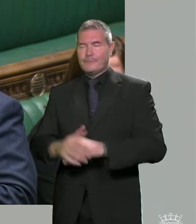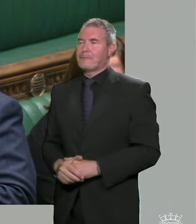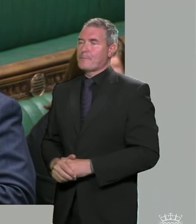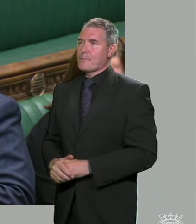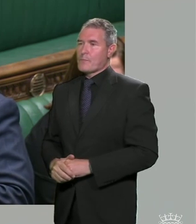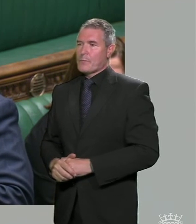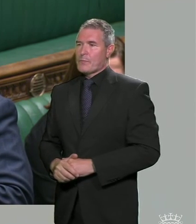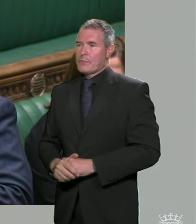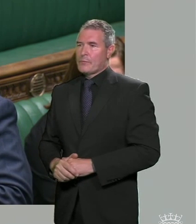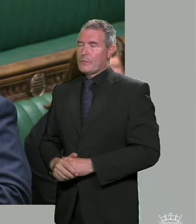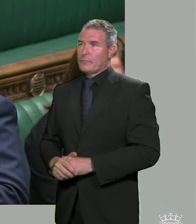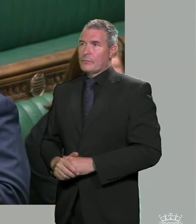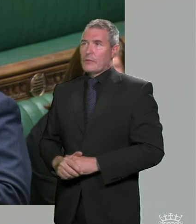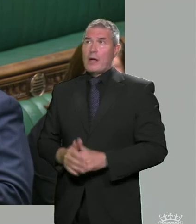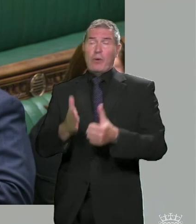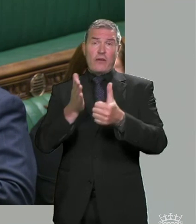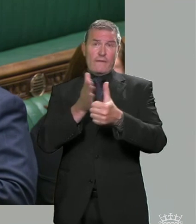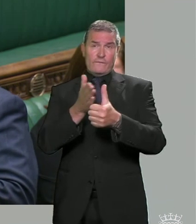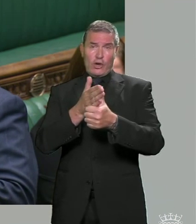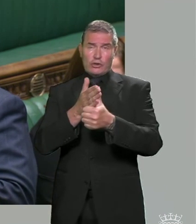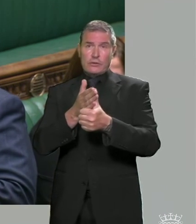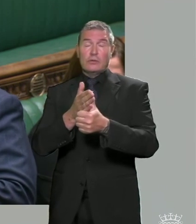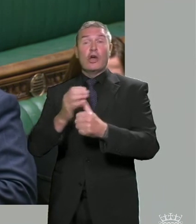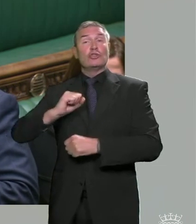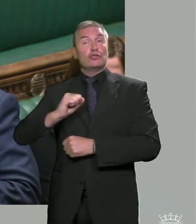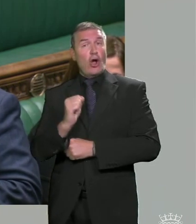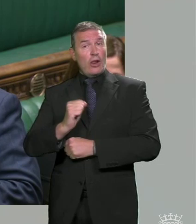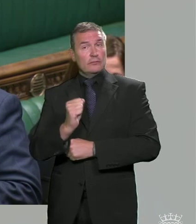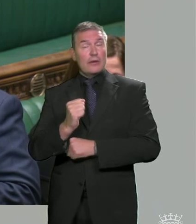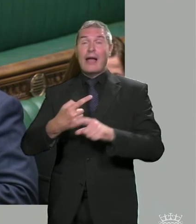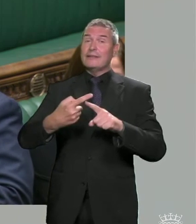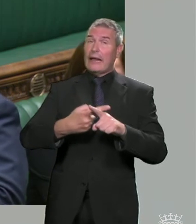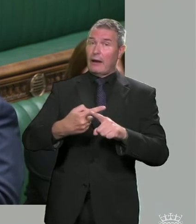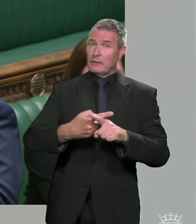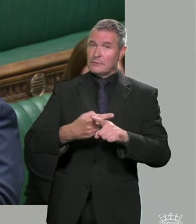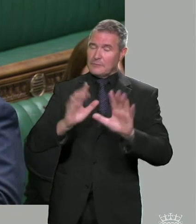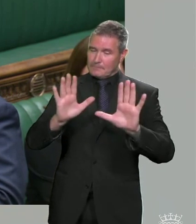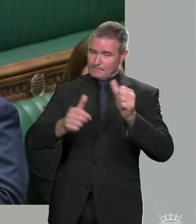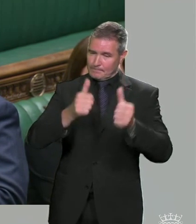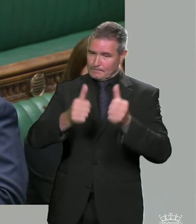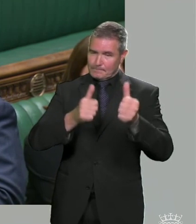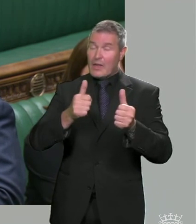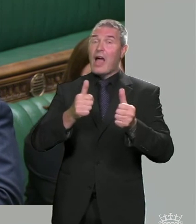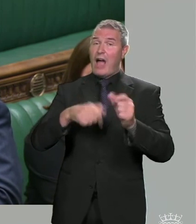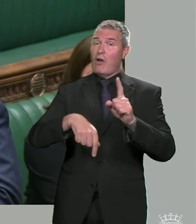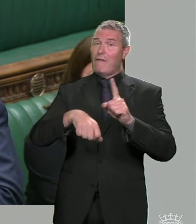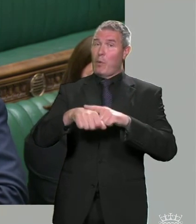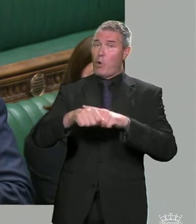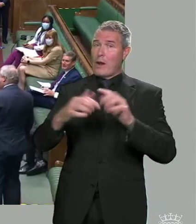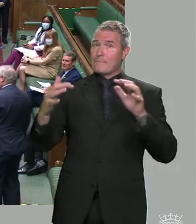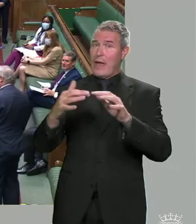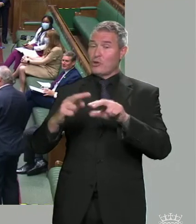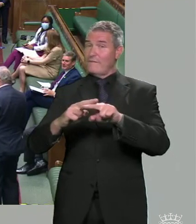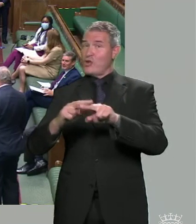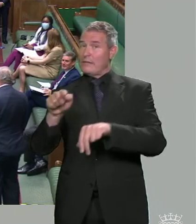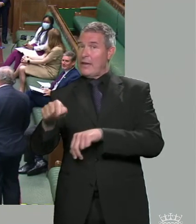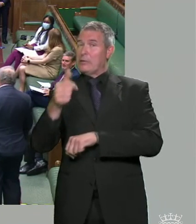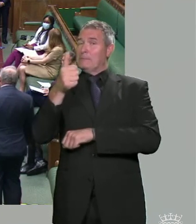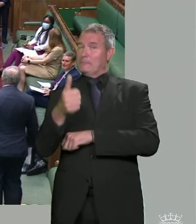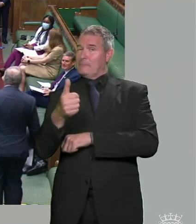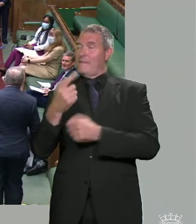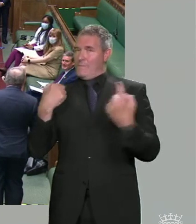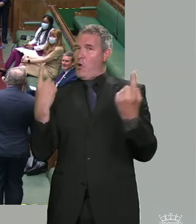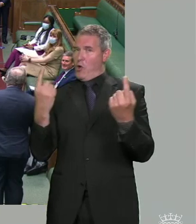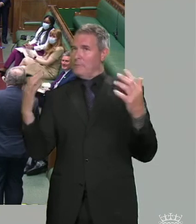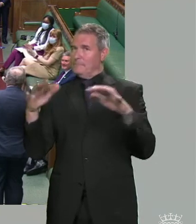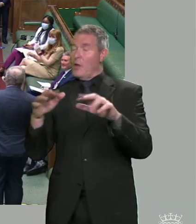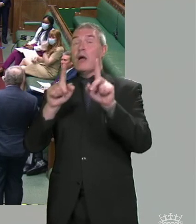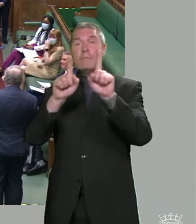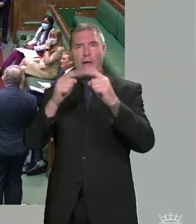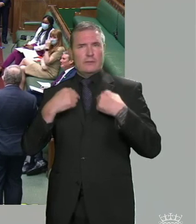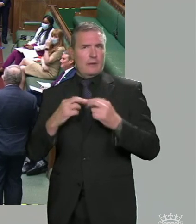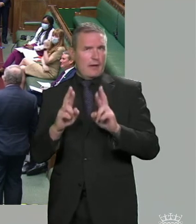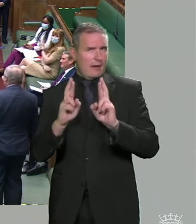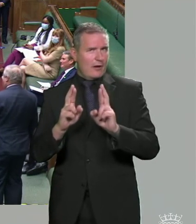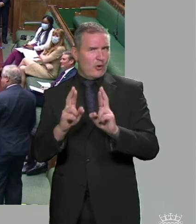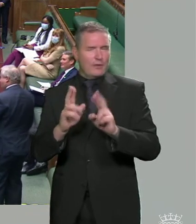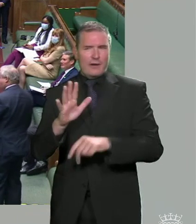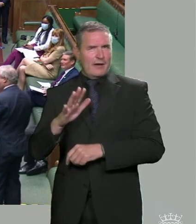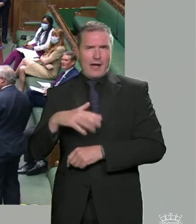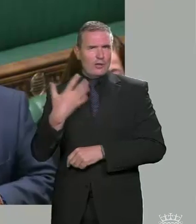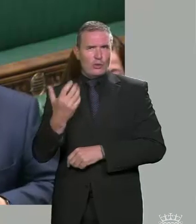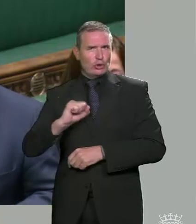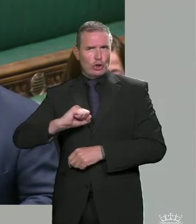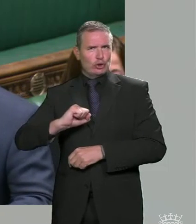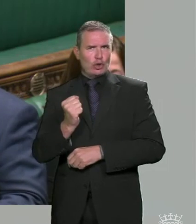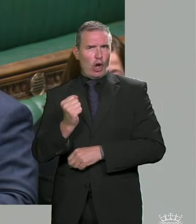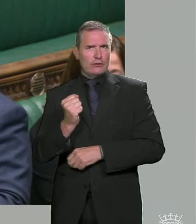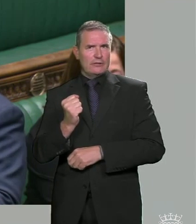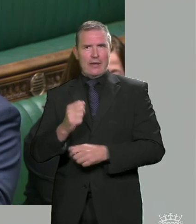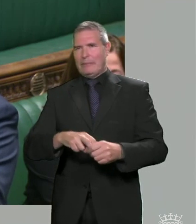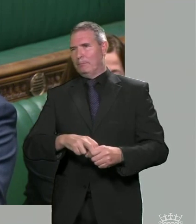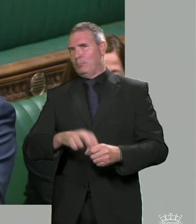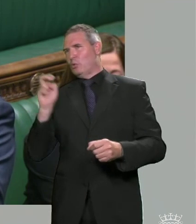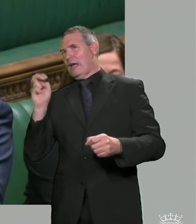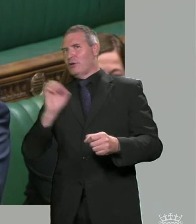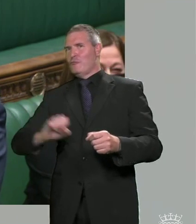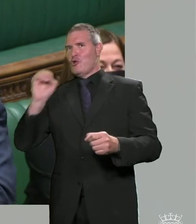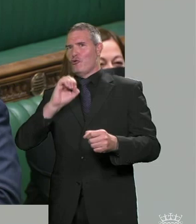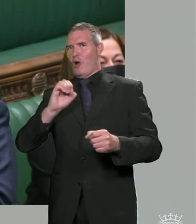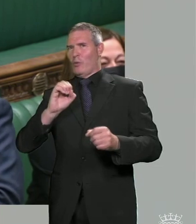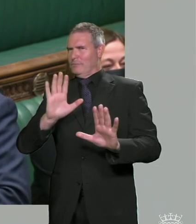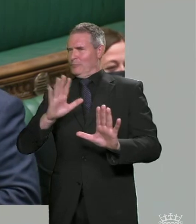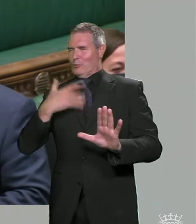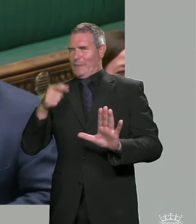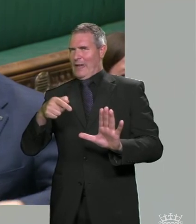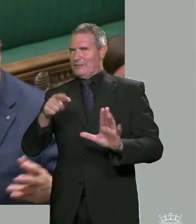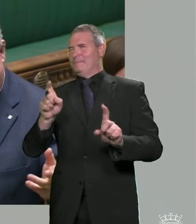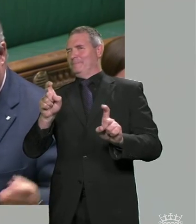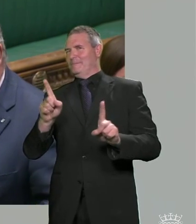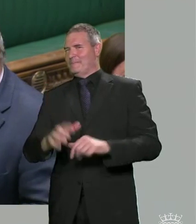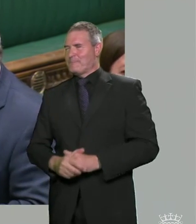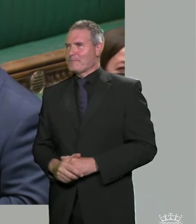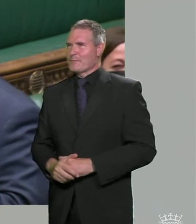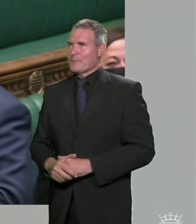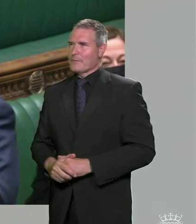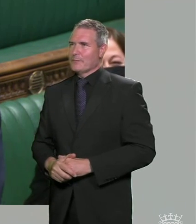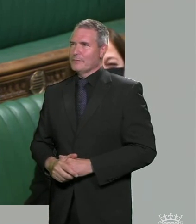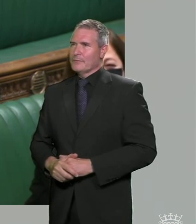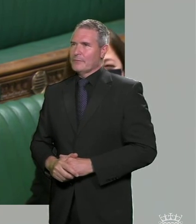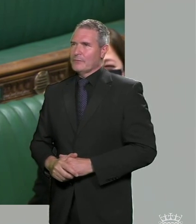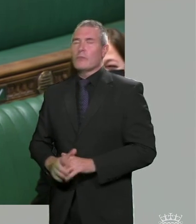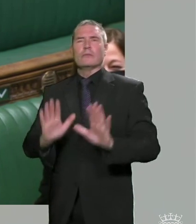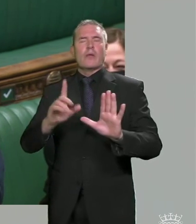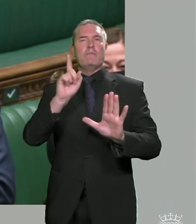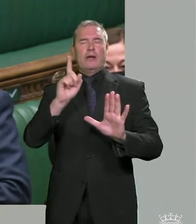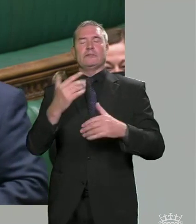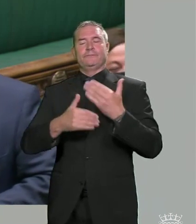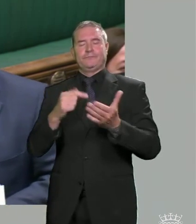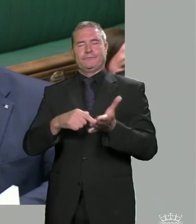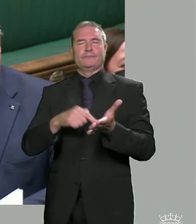I say good wishes both to Scotland and England ahead of the football match on Friday evening, but if I may say so, I hope that we do not see Scotland being dragged out of the Euros against our wishes at the end of the week.